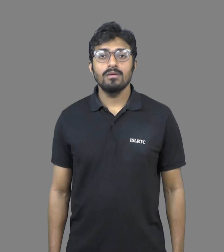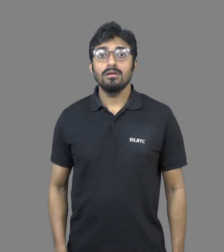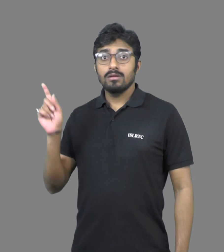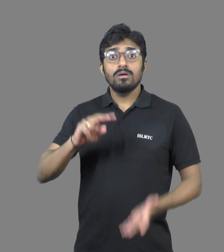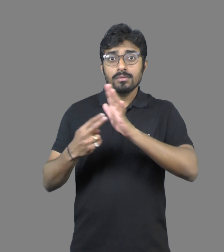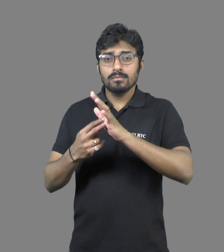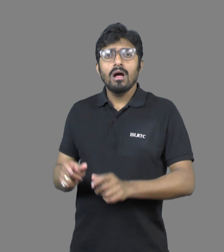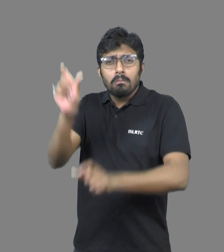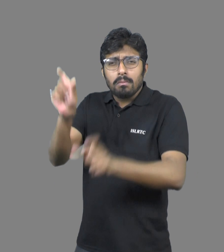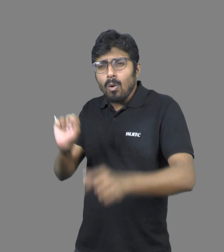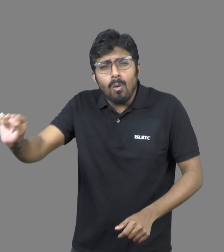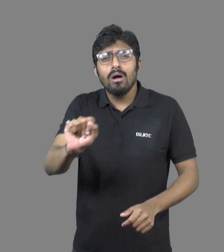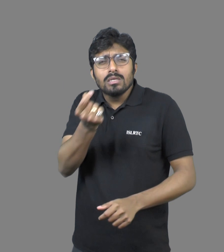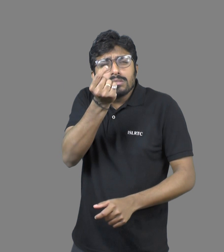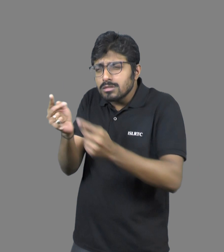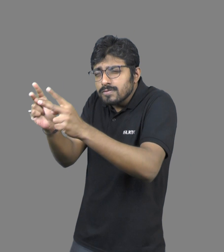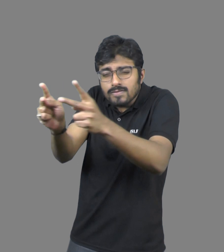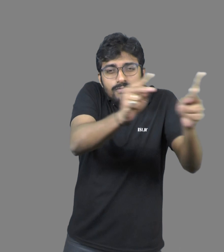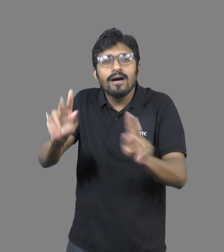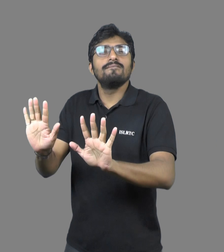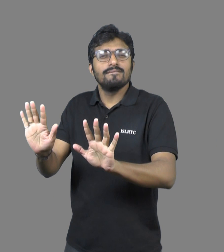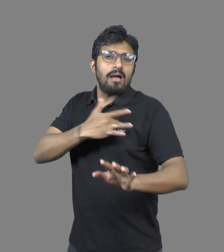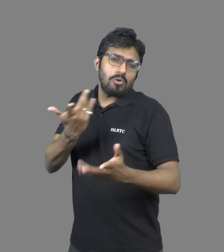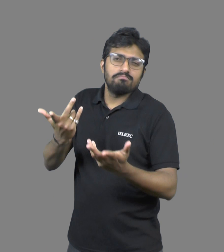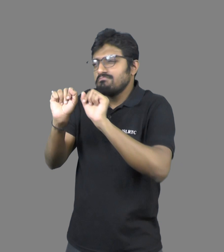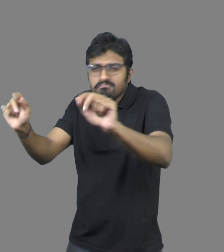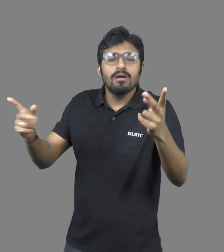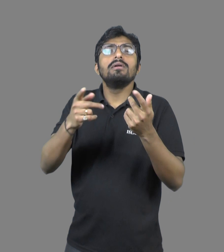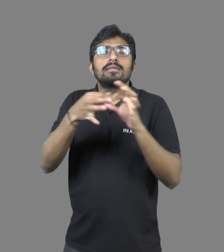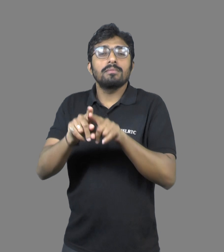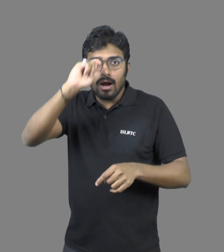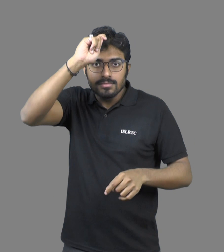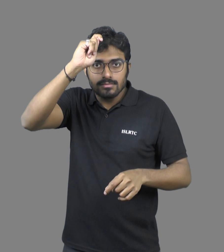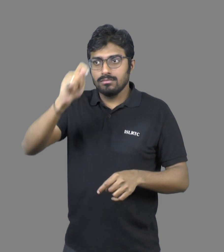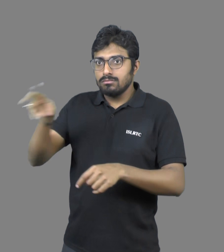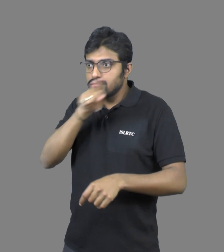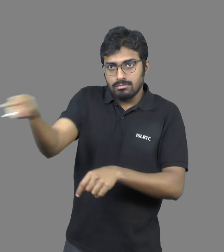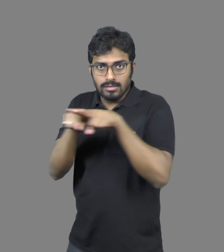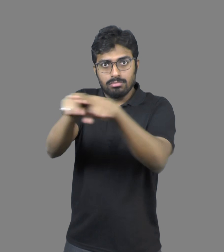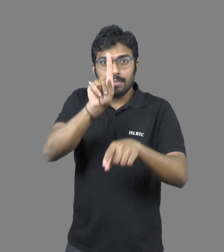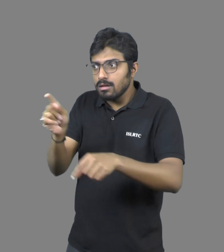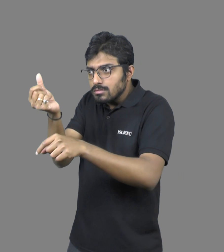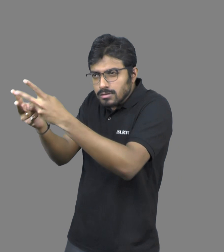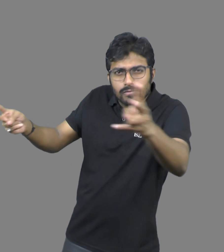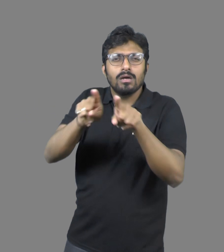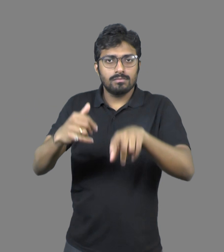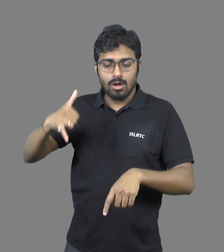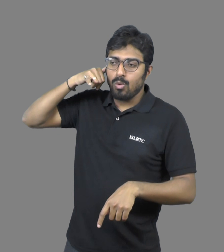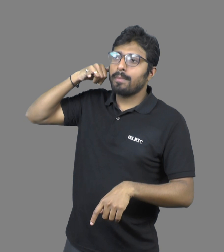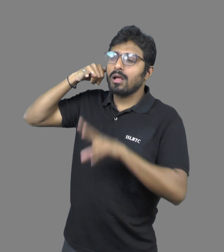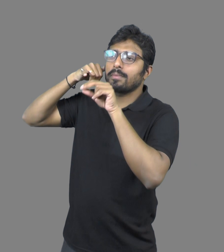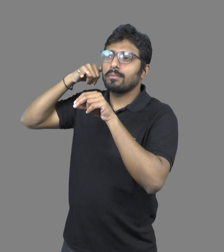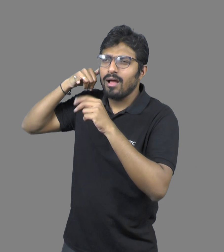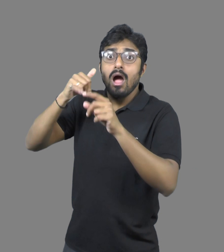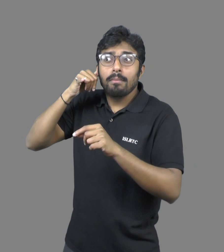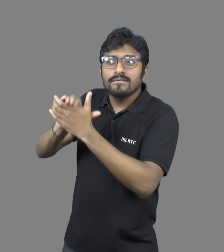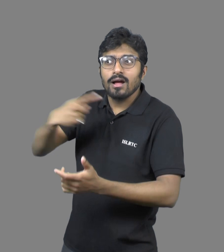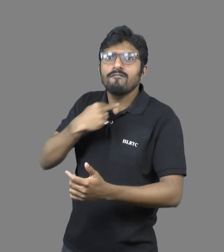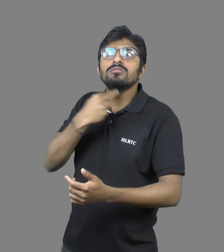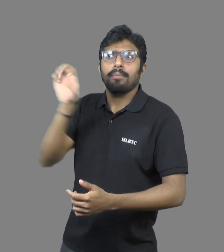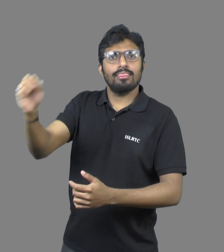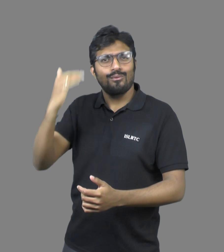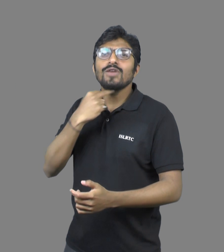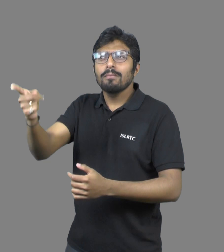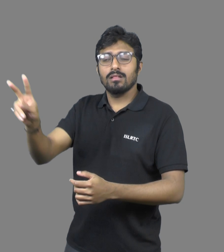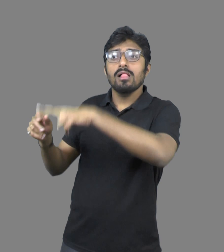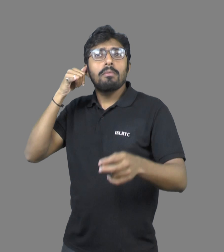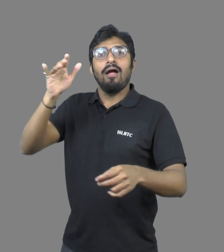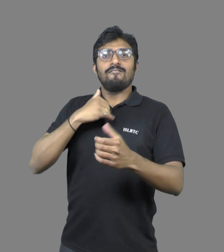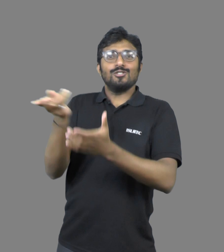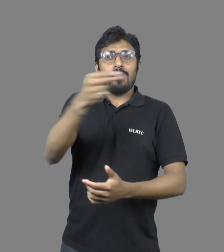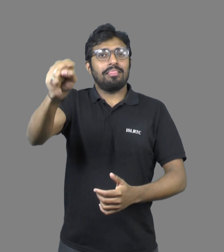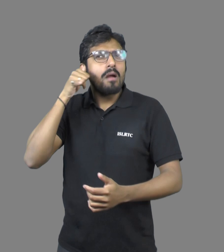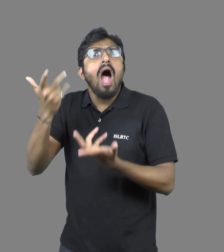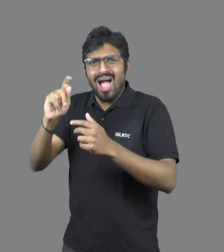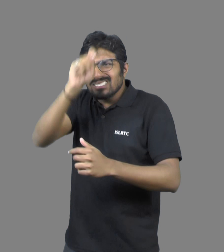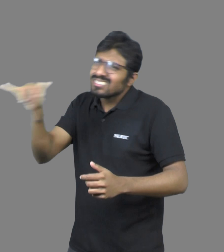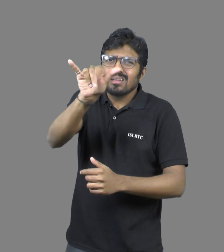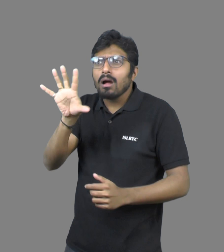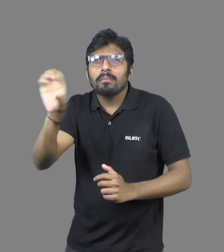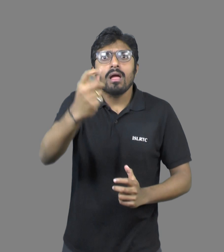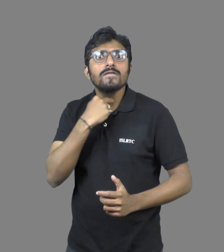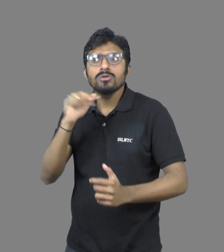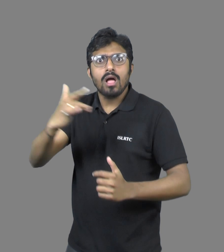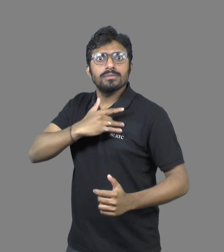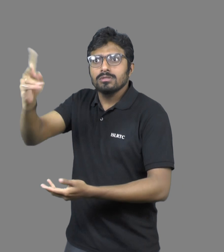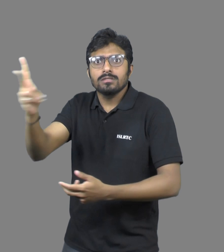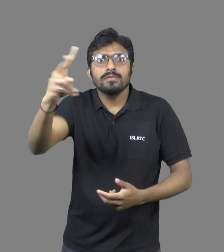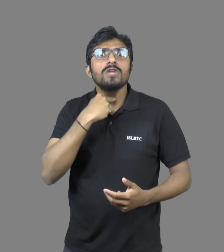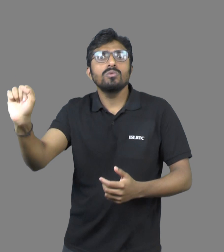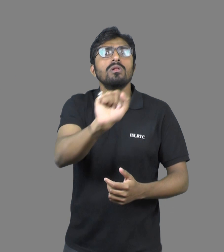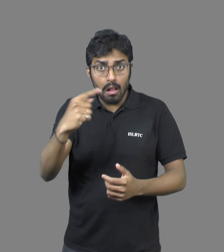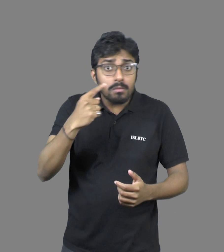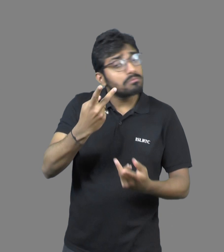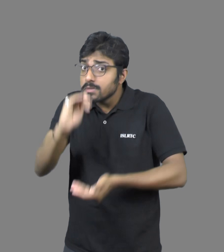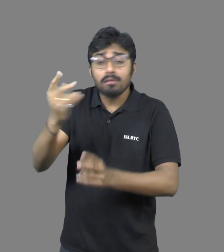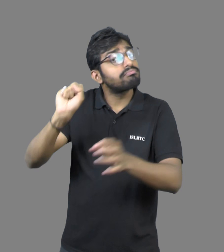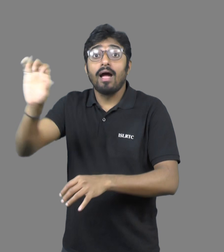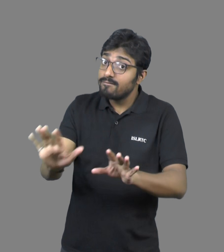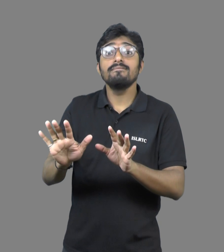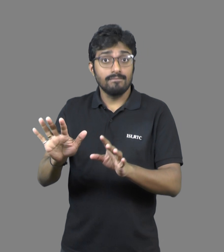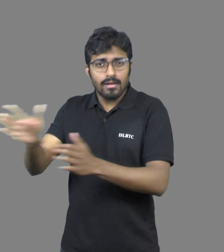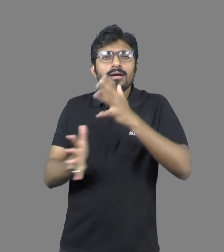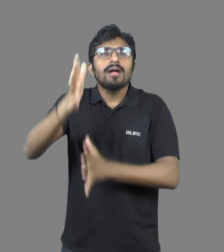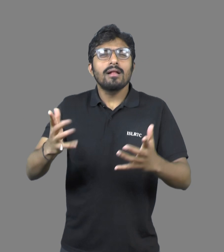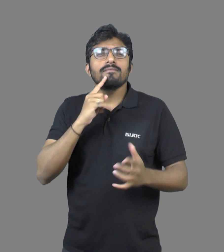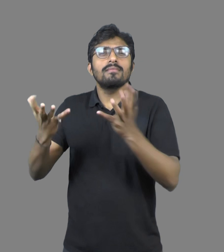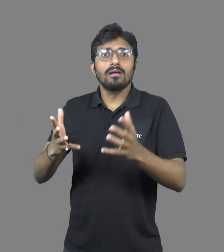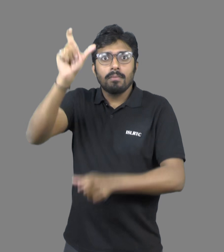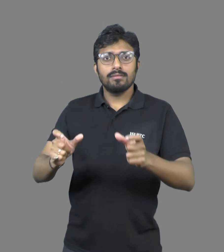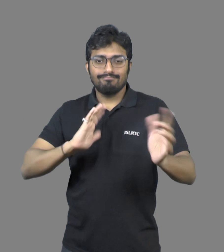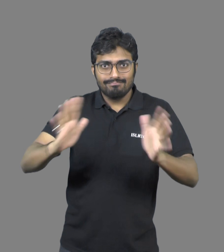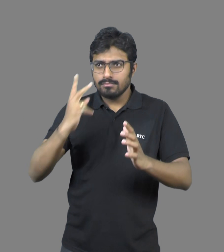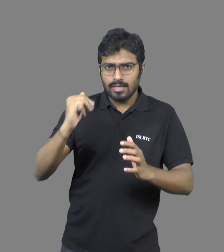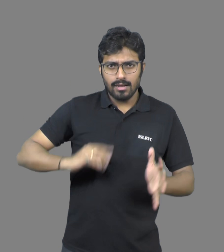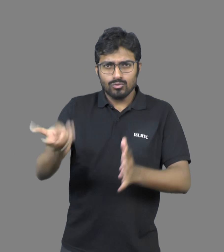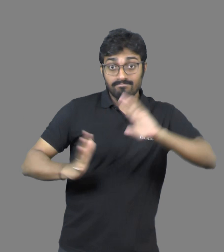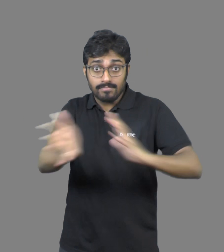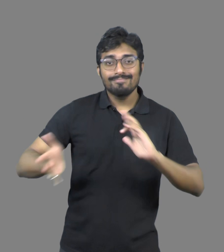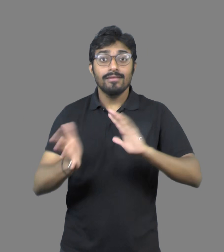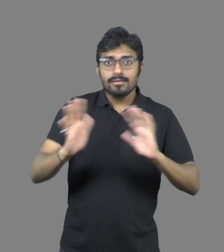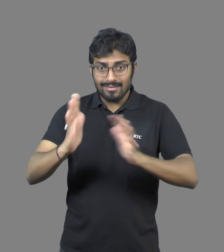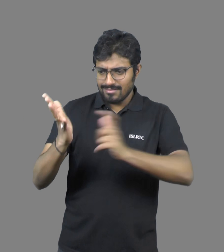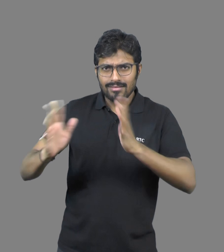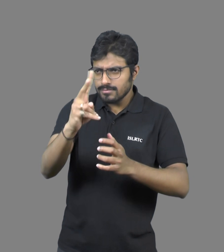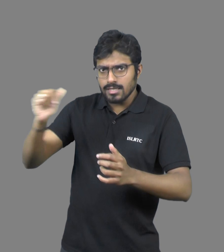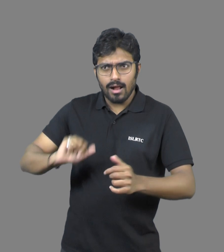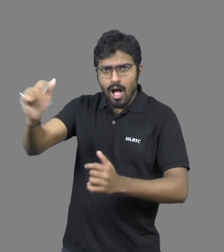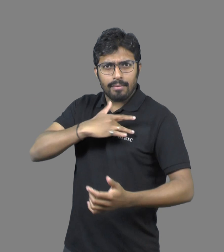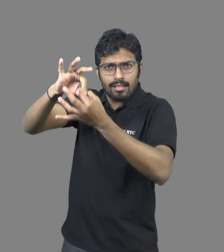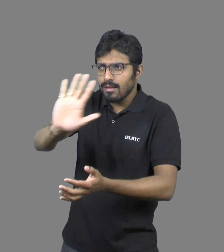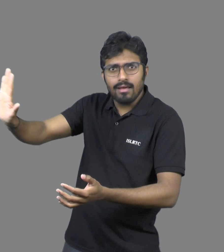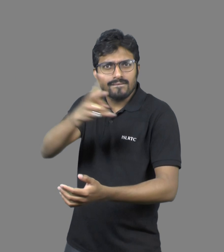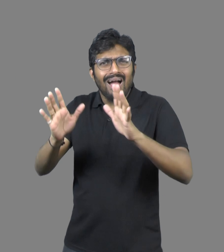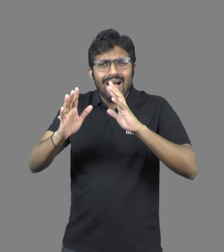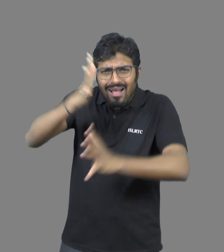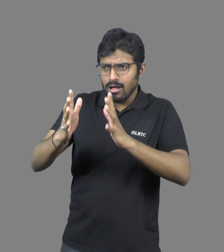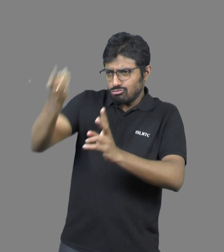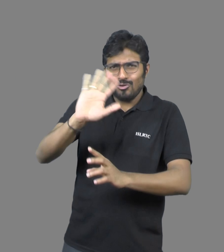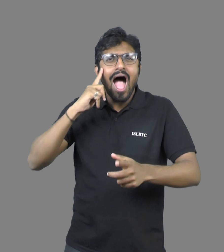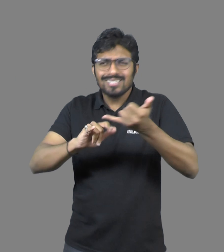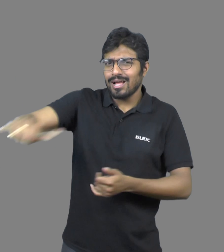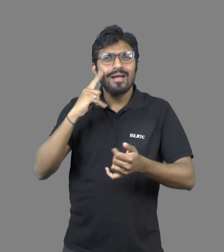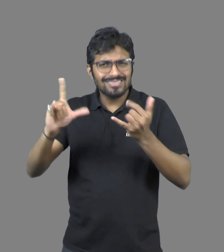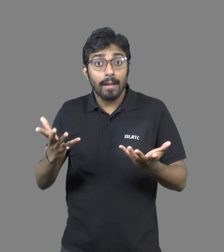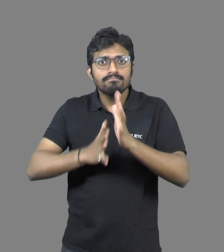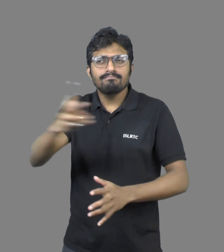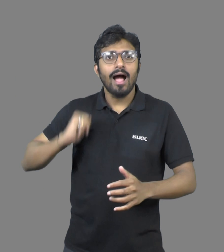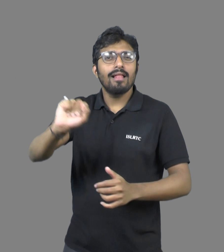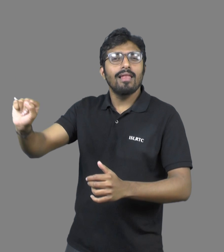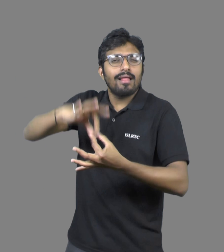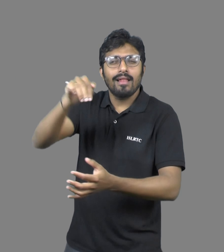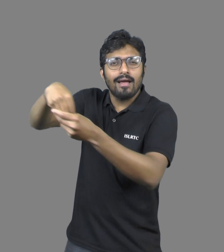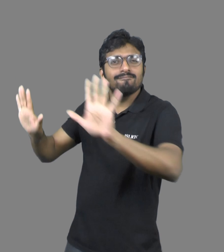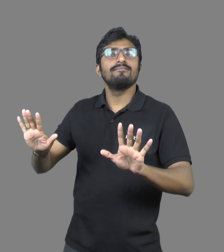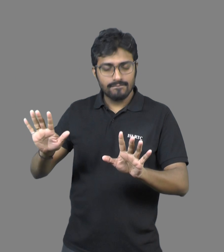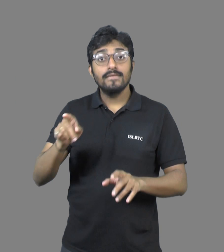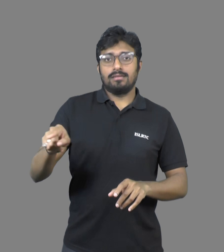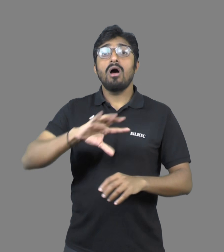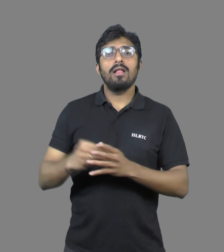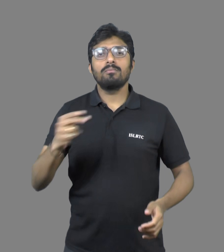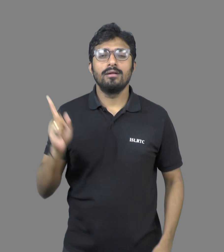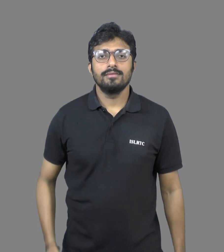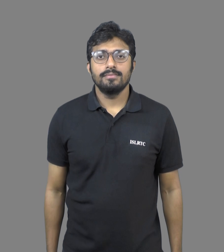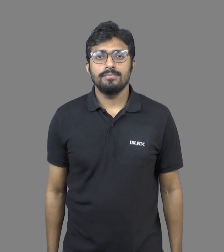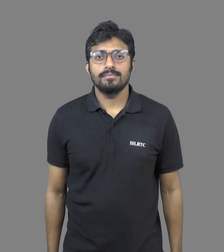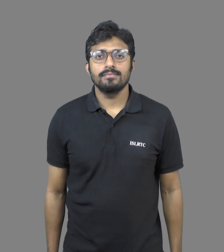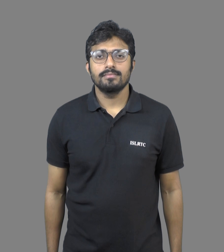Idiolect